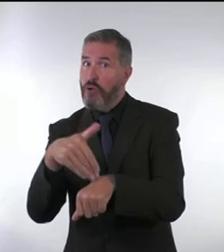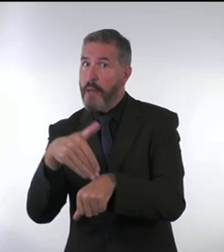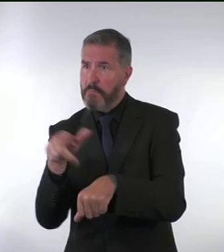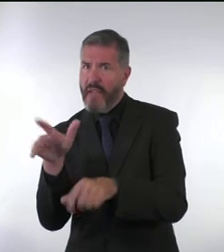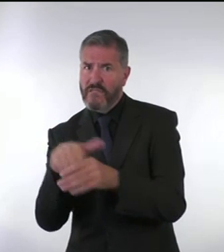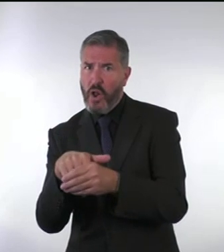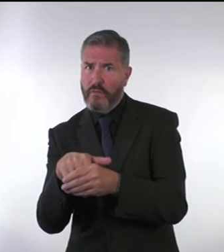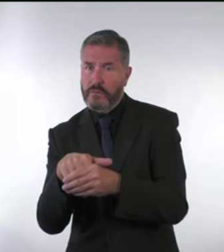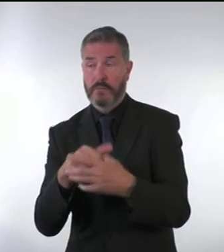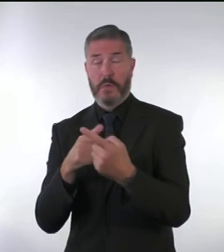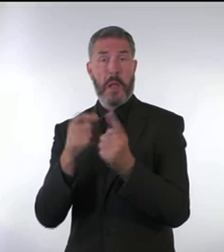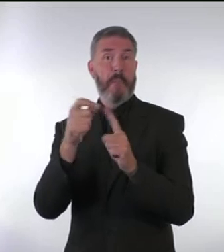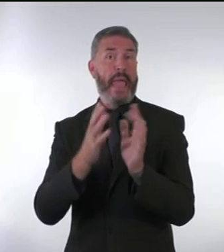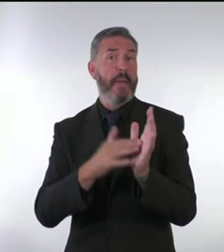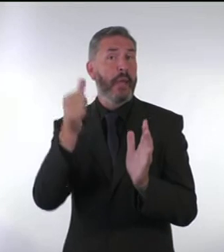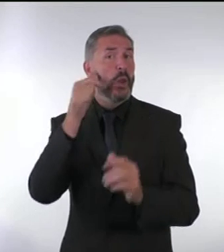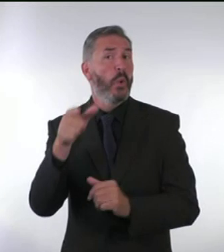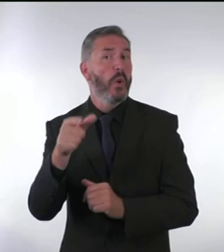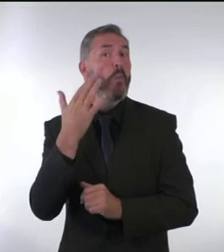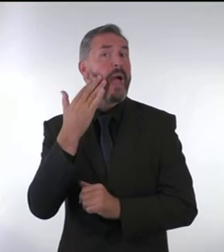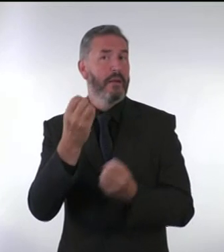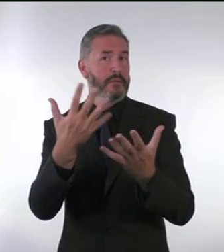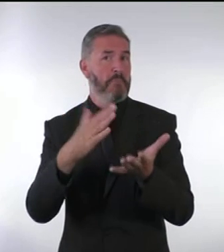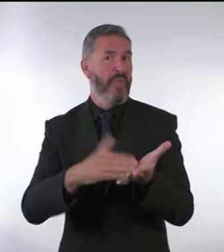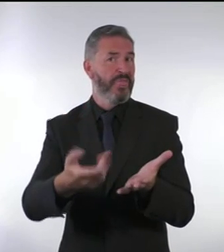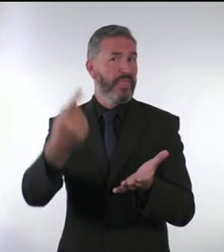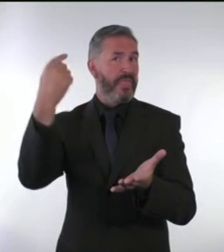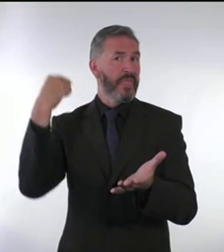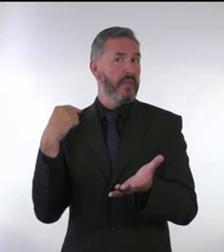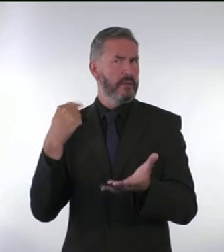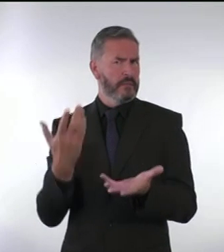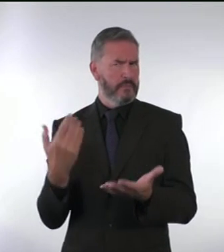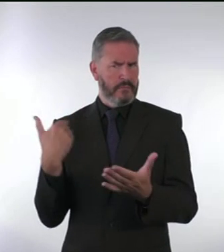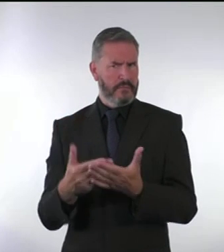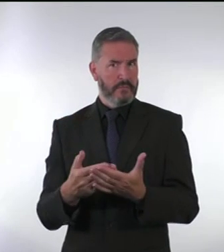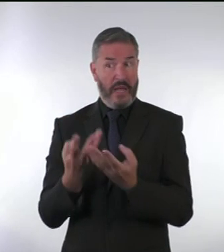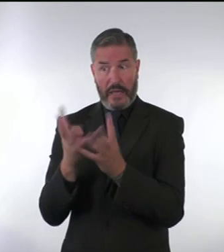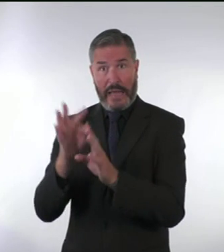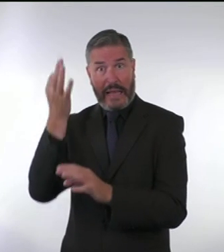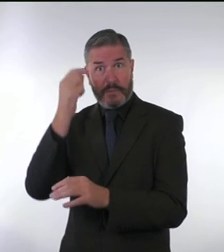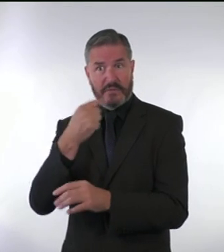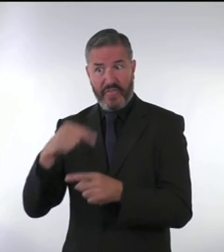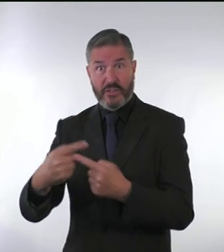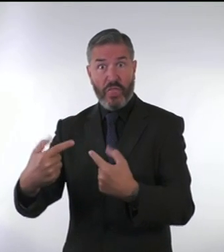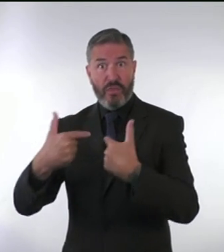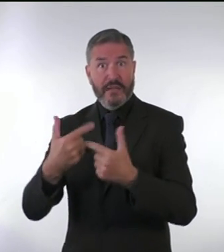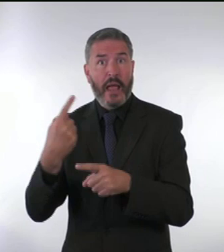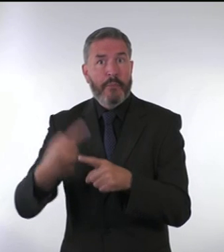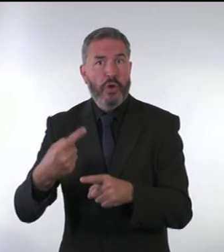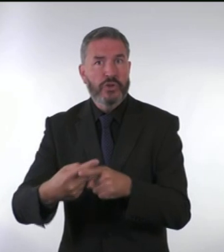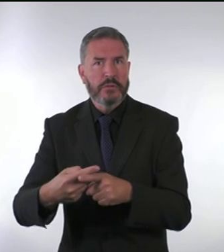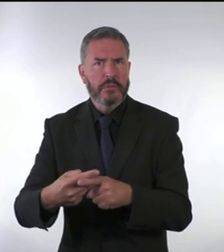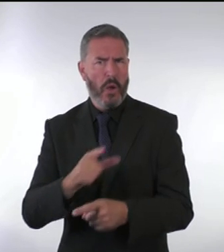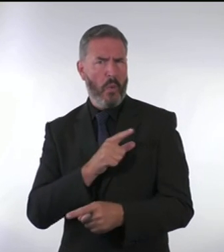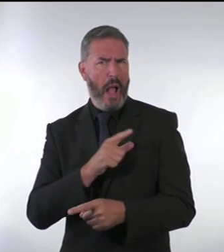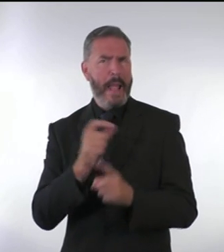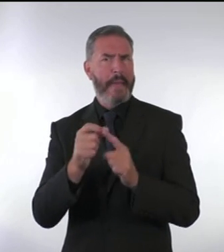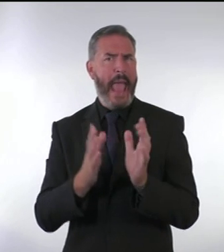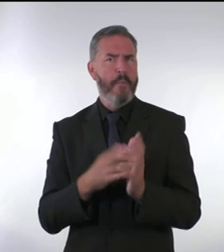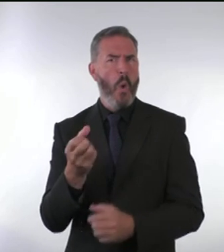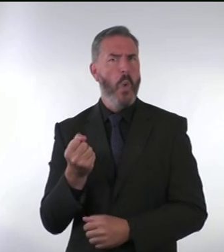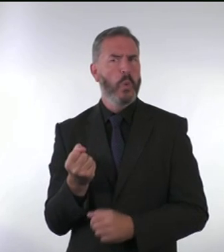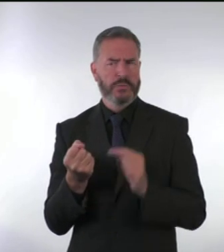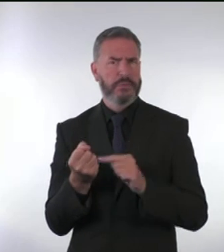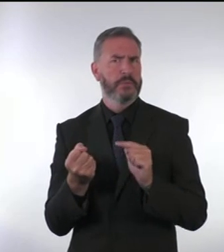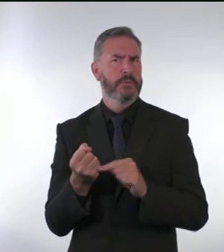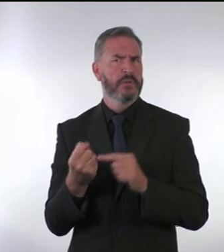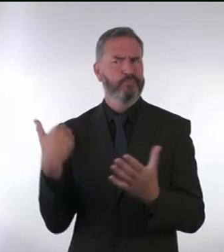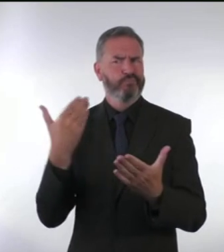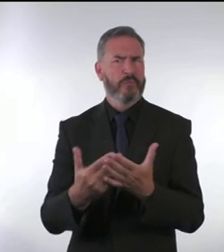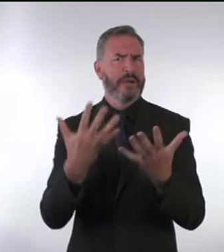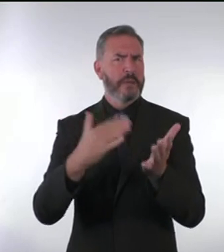The Prime Minister received that report 10 months ago. Given that the threat is described as “immediate and urgent”, why on earth did he sit on it for so long?